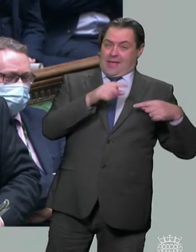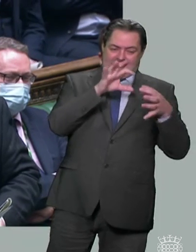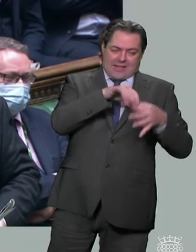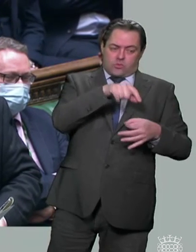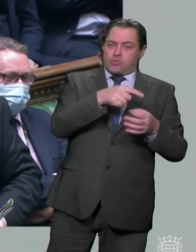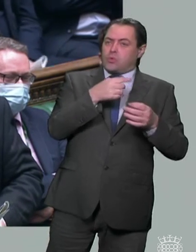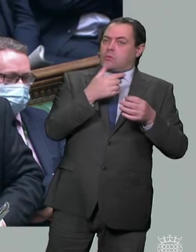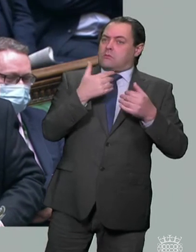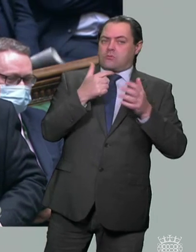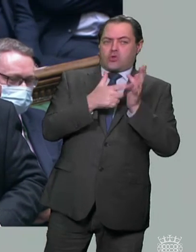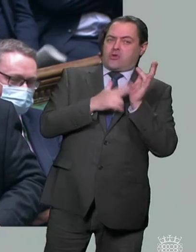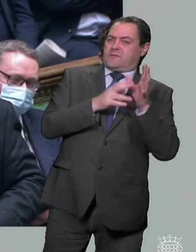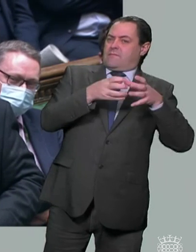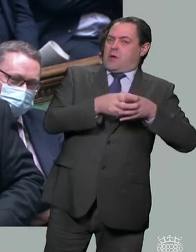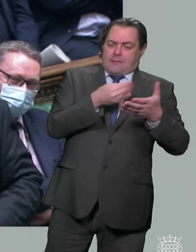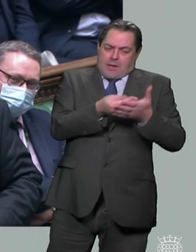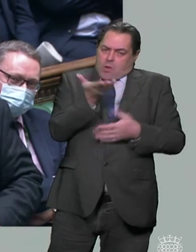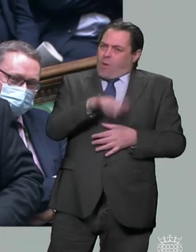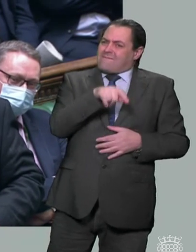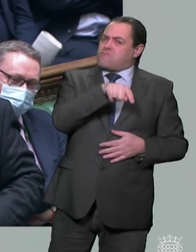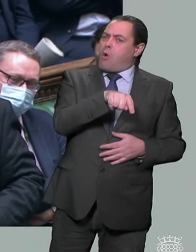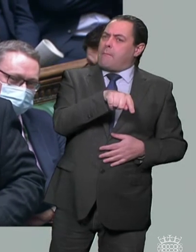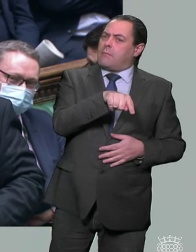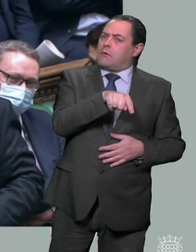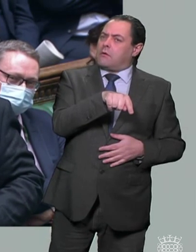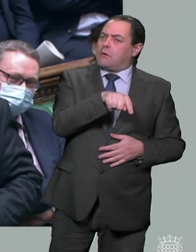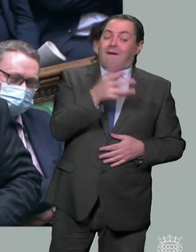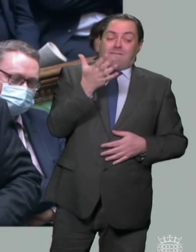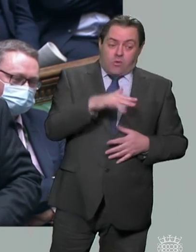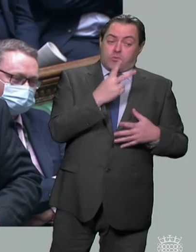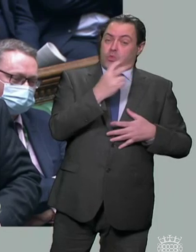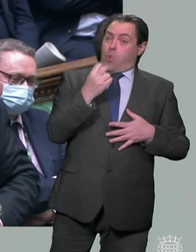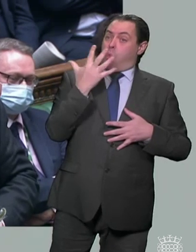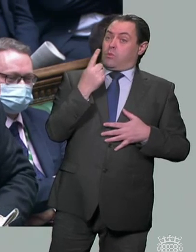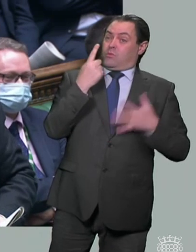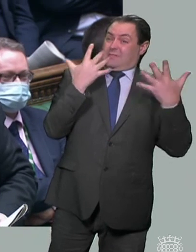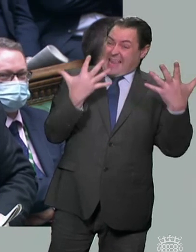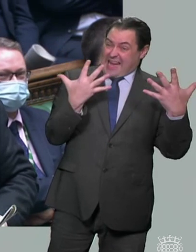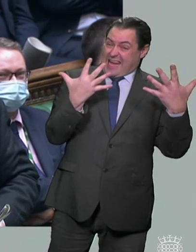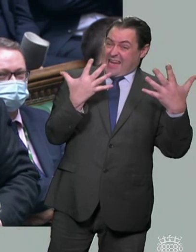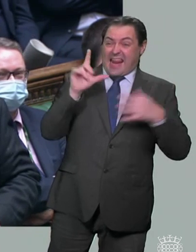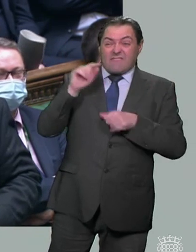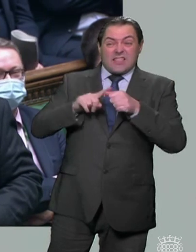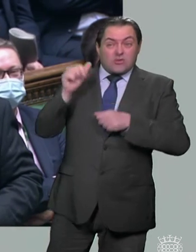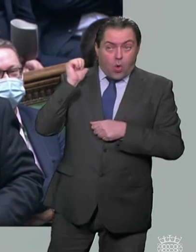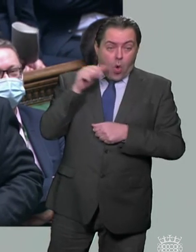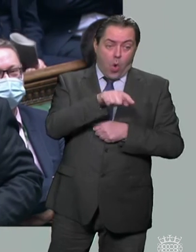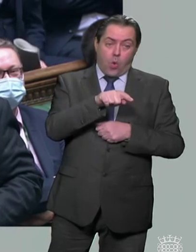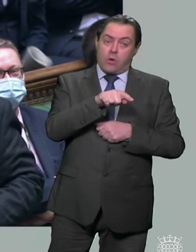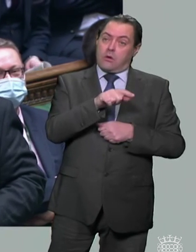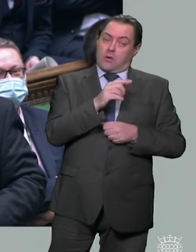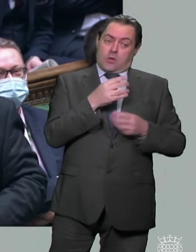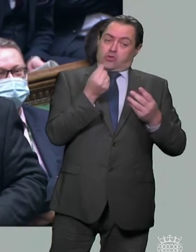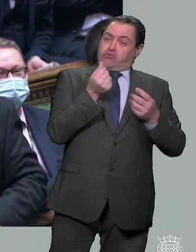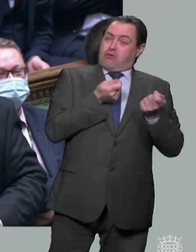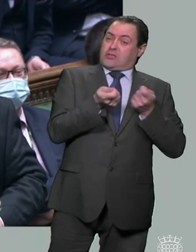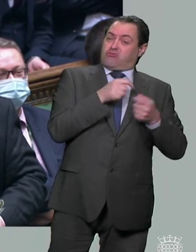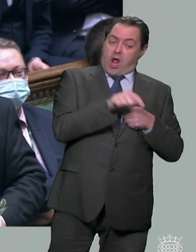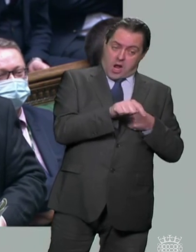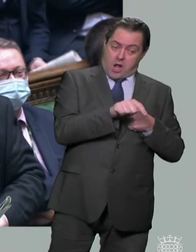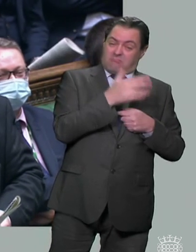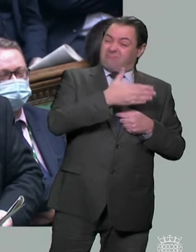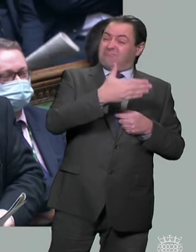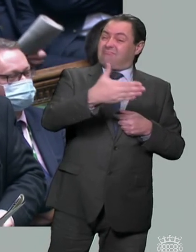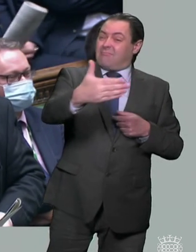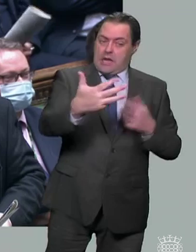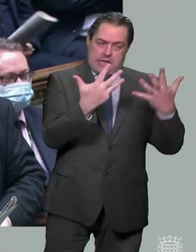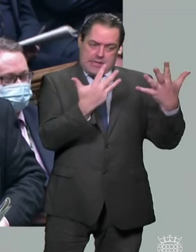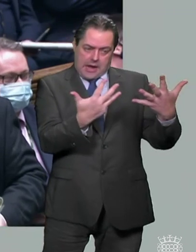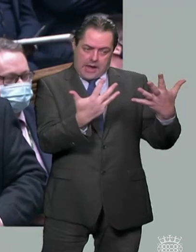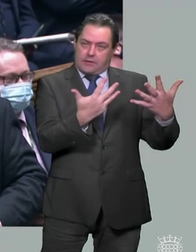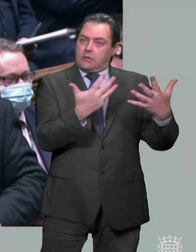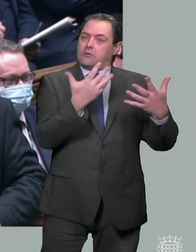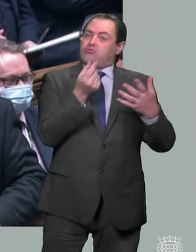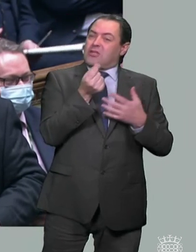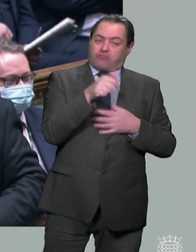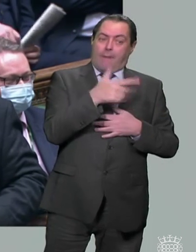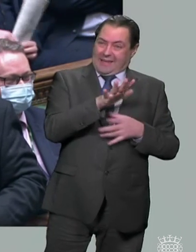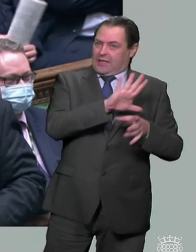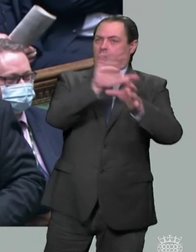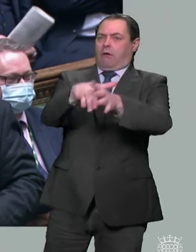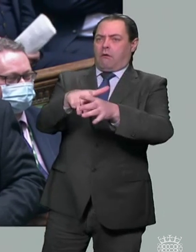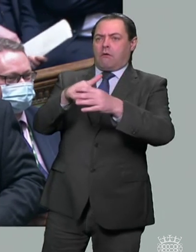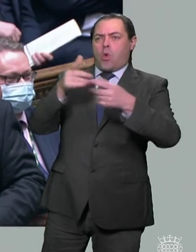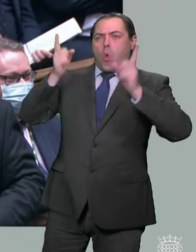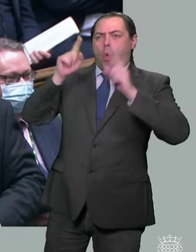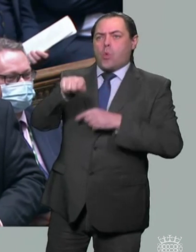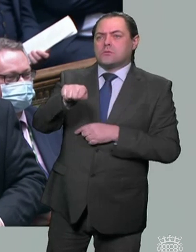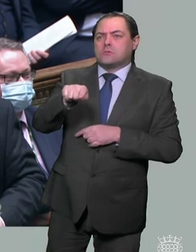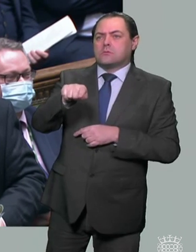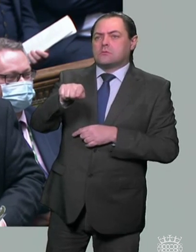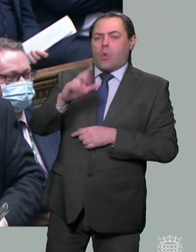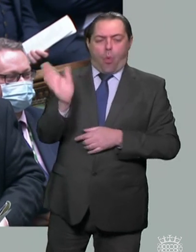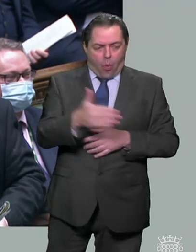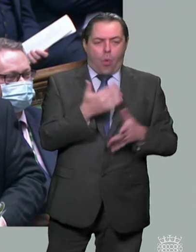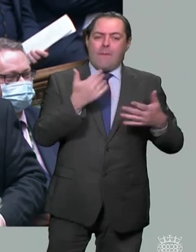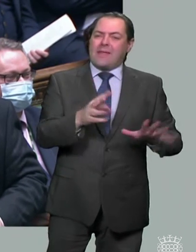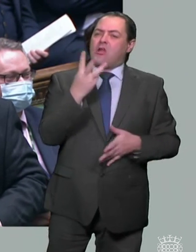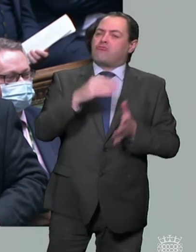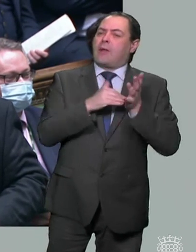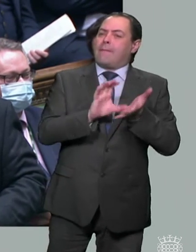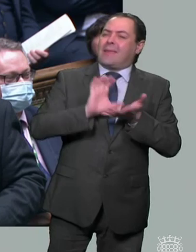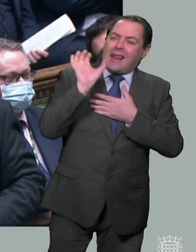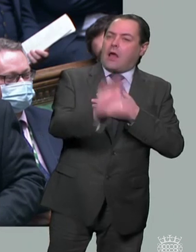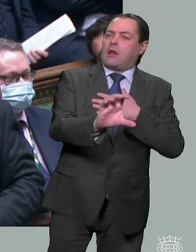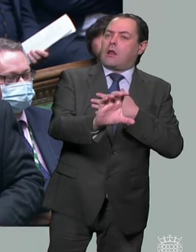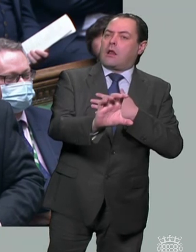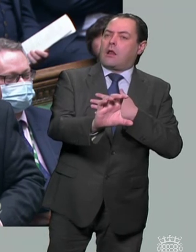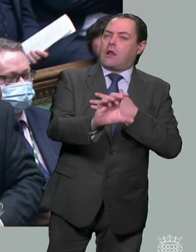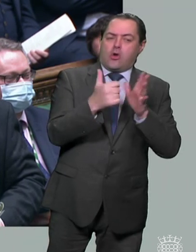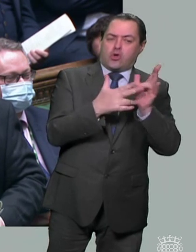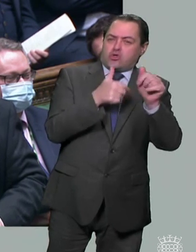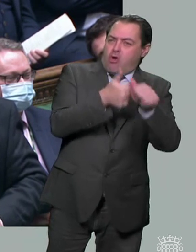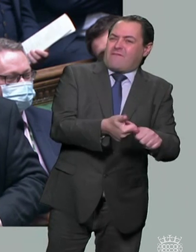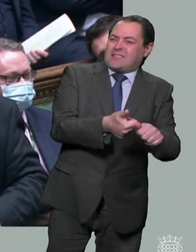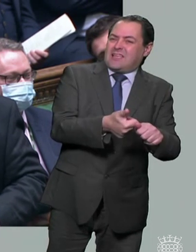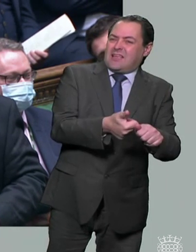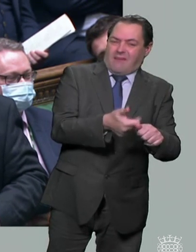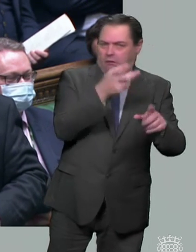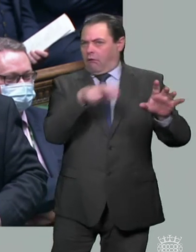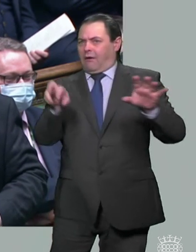Since 2010, the Tory party has made nine of its former treasurers Members of the House of Lords, and every single one of them has something in common: they have handed over £3 million to the Prime Minister’s party.